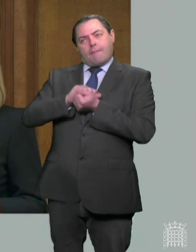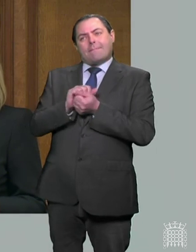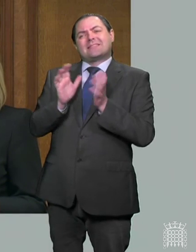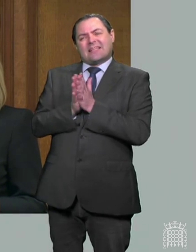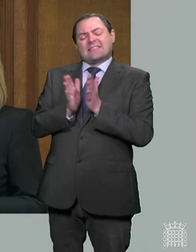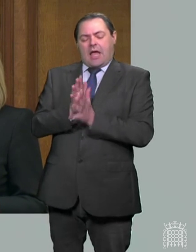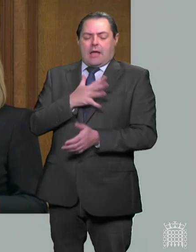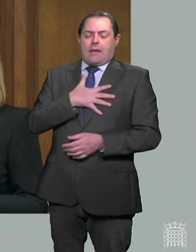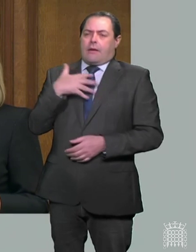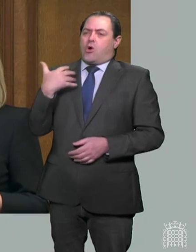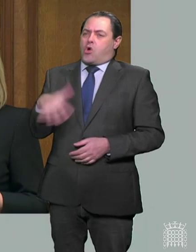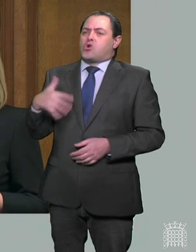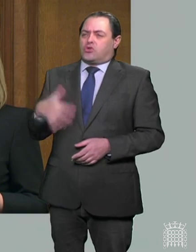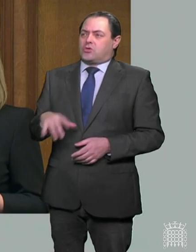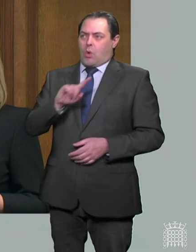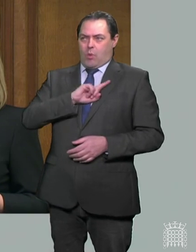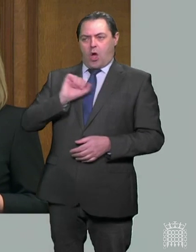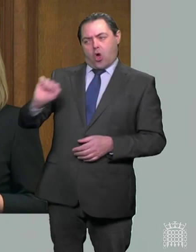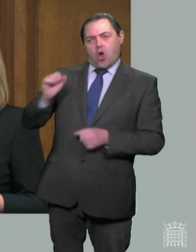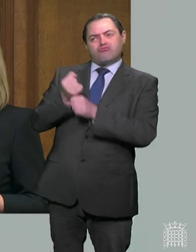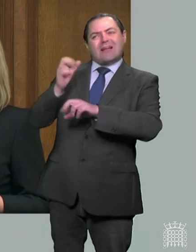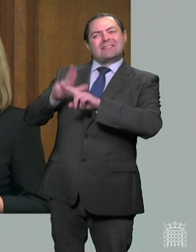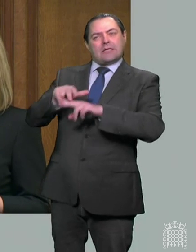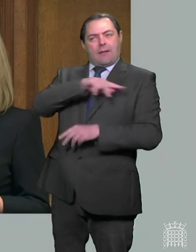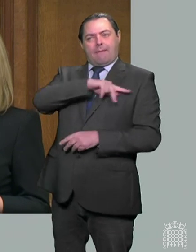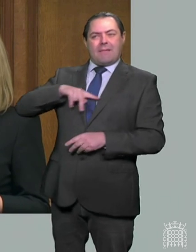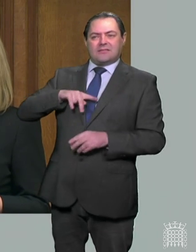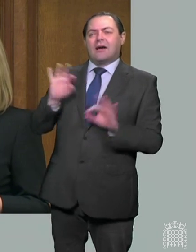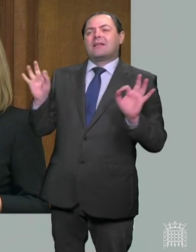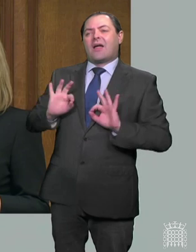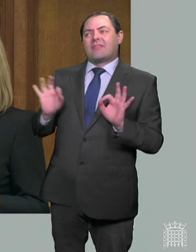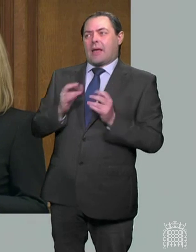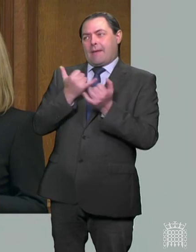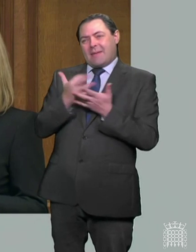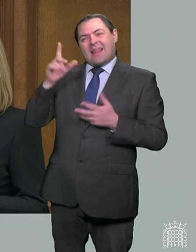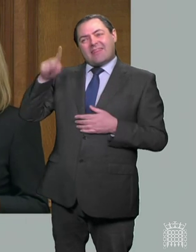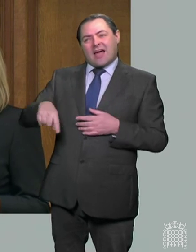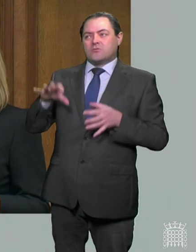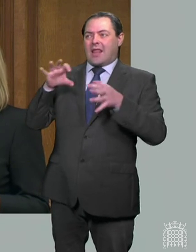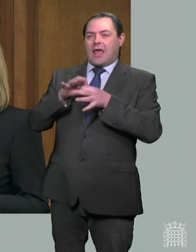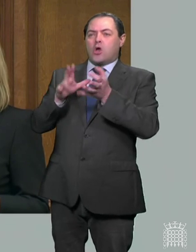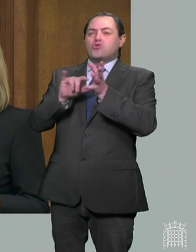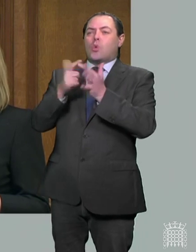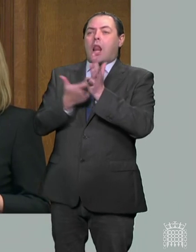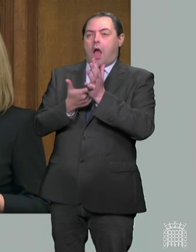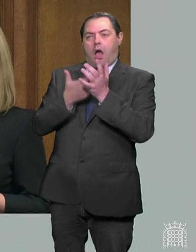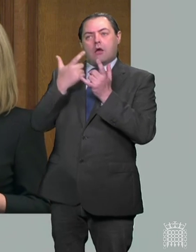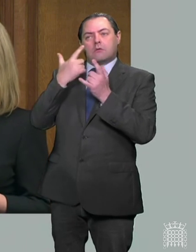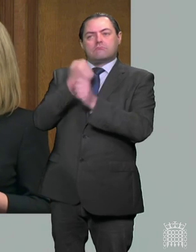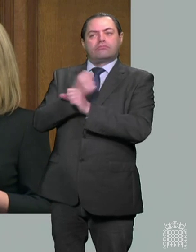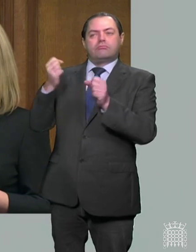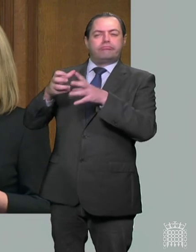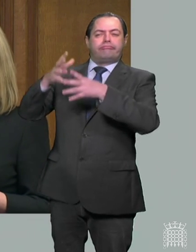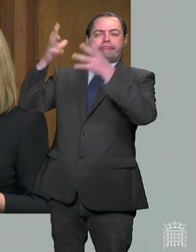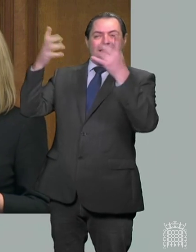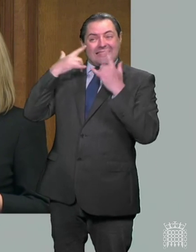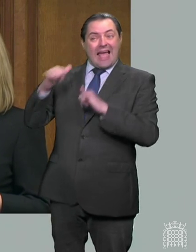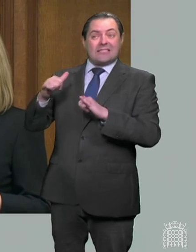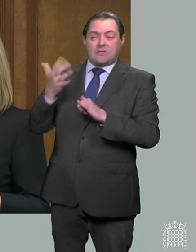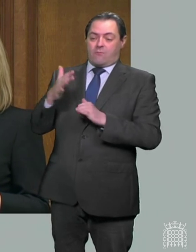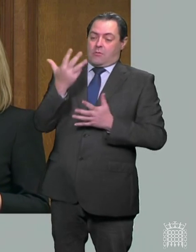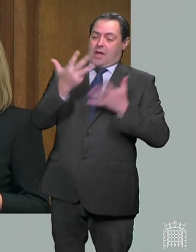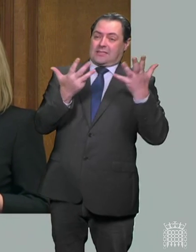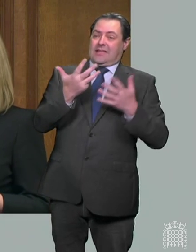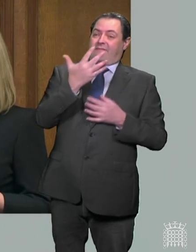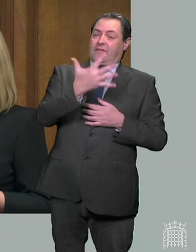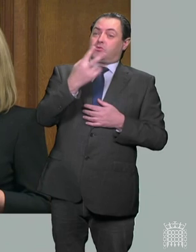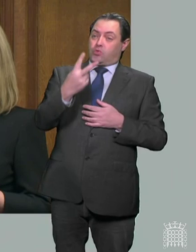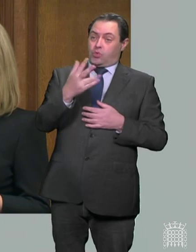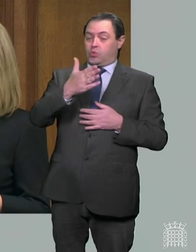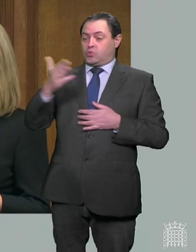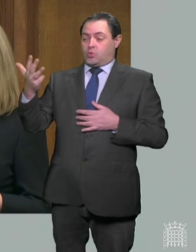It hurts because there have been no medals for her grandad’s service and the thousands of men involved in nuclear weapons tests overseas between 1952 and 1991.